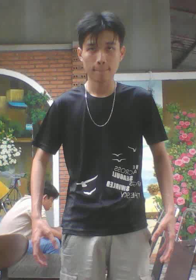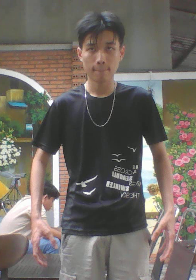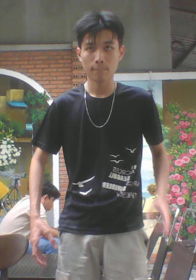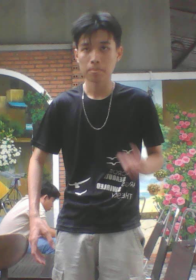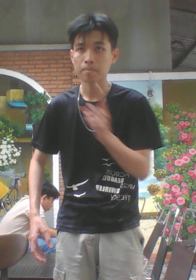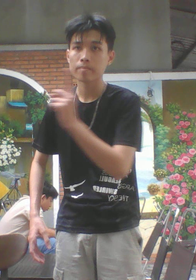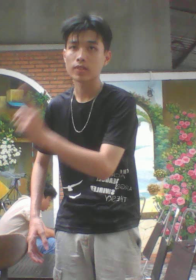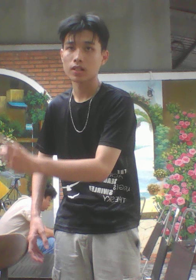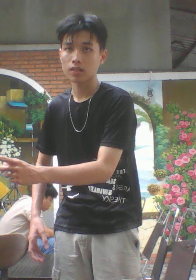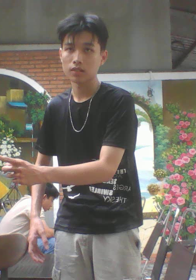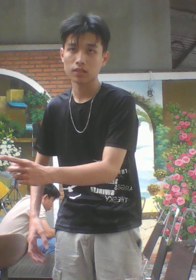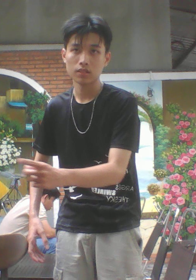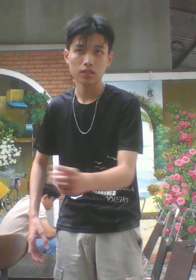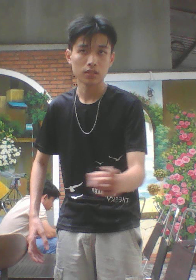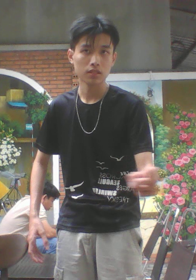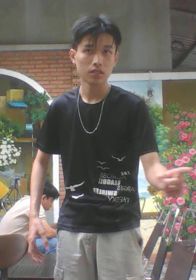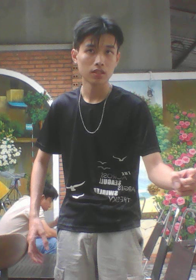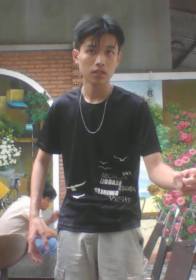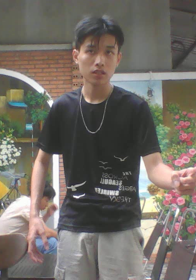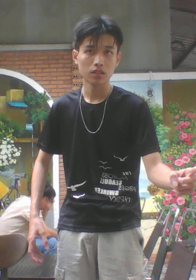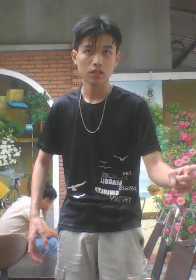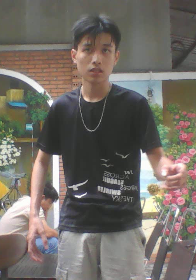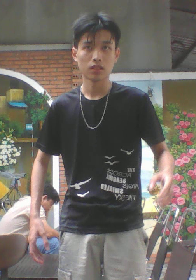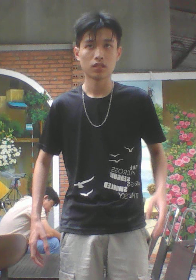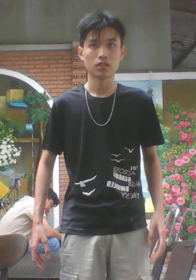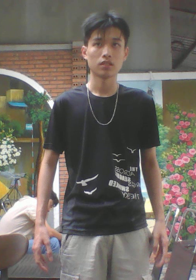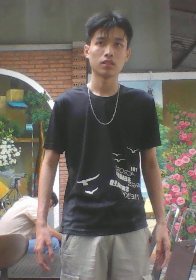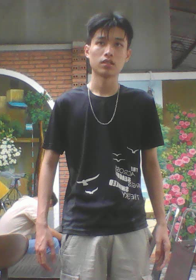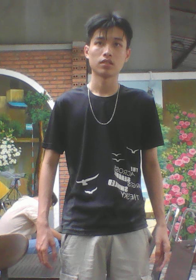cac ban